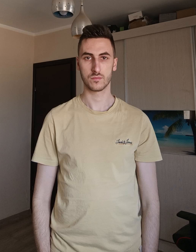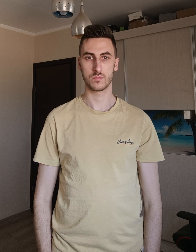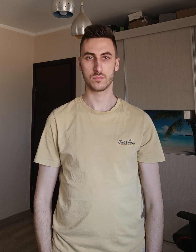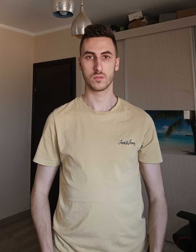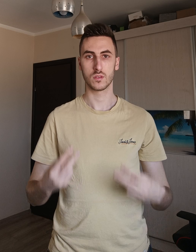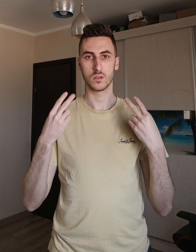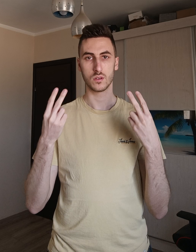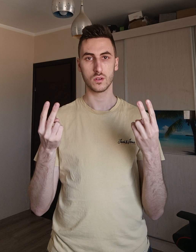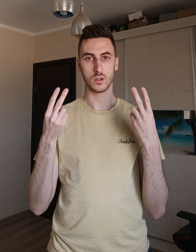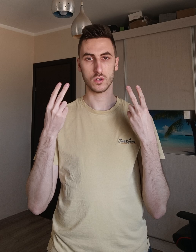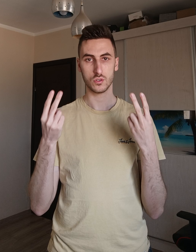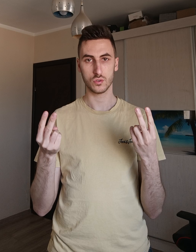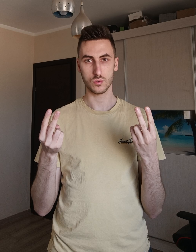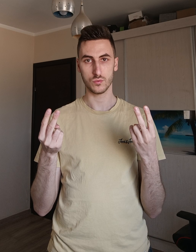חשוב